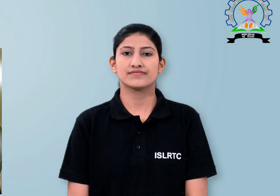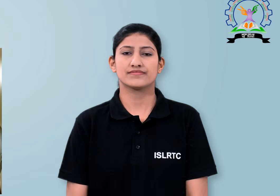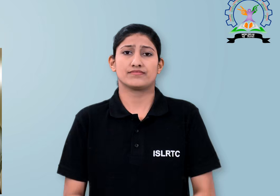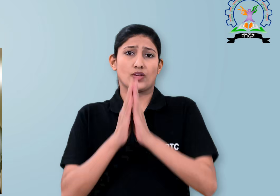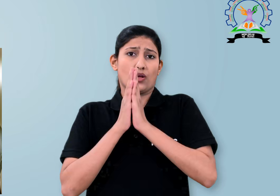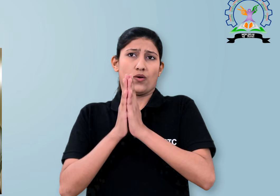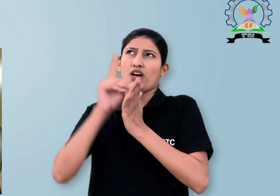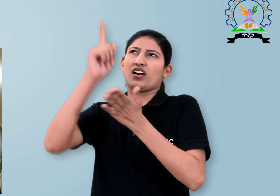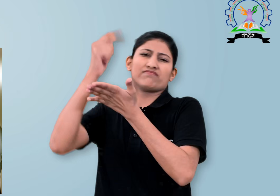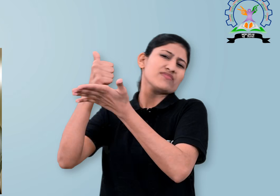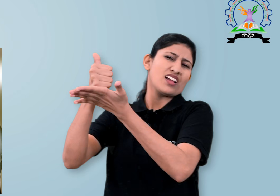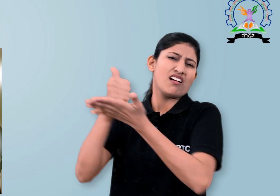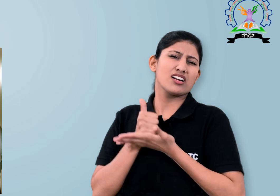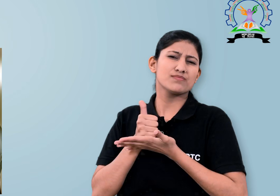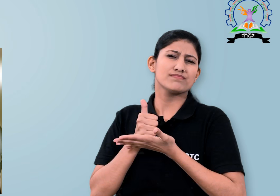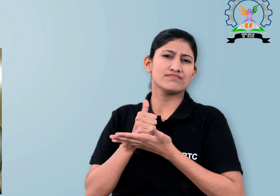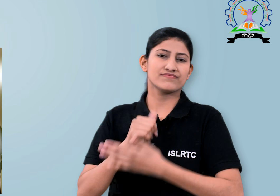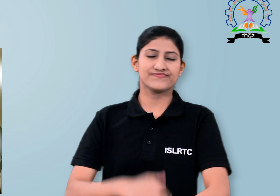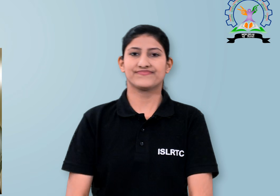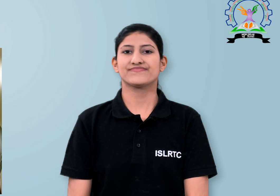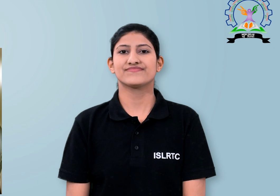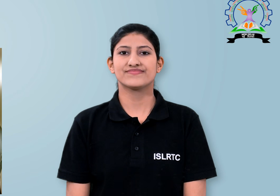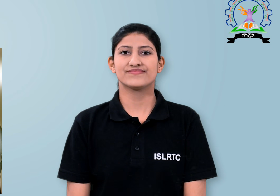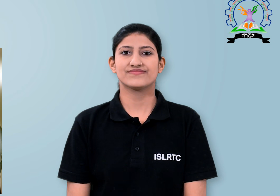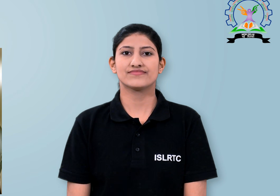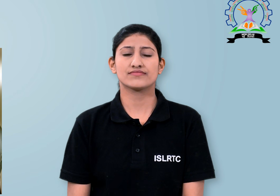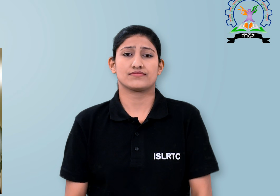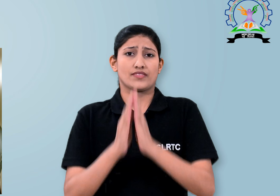Invocation